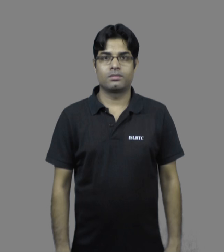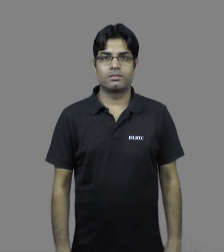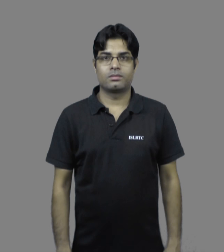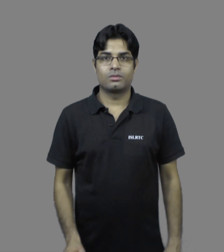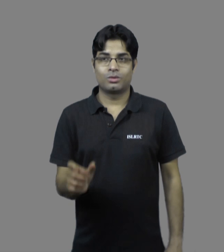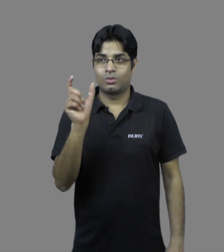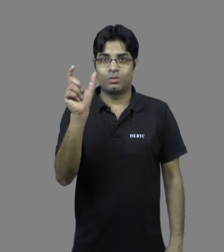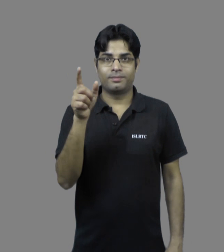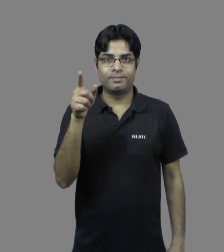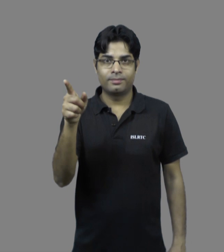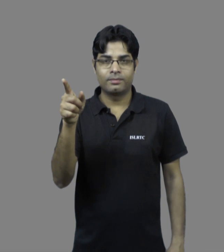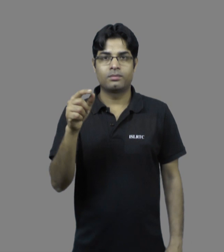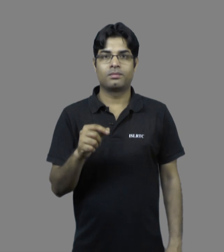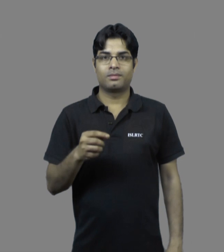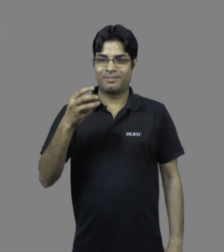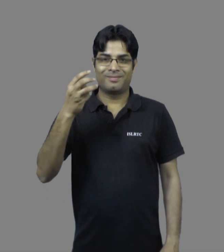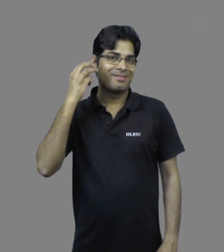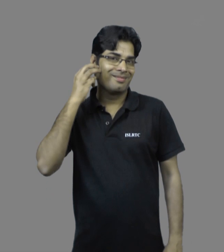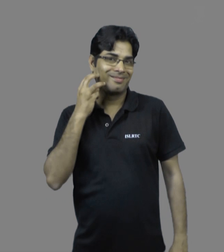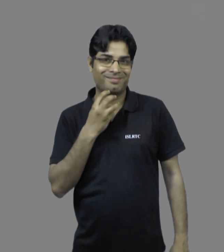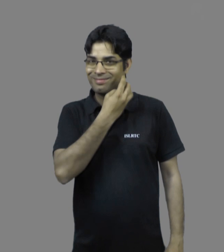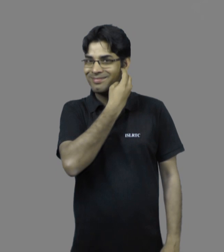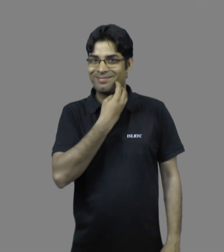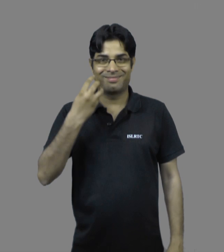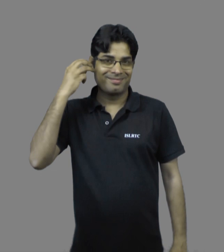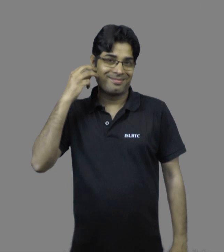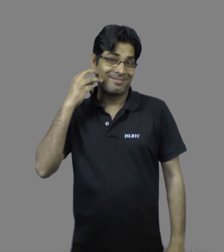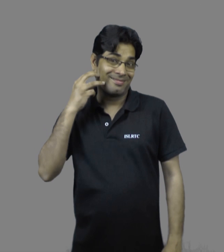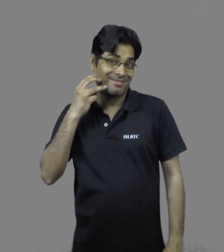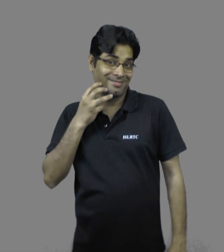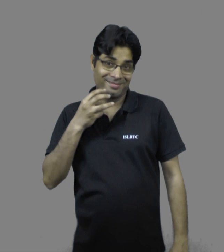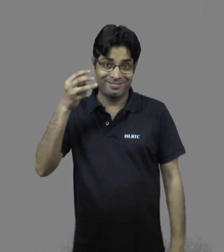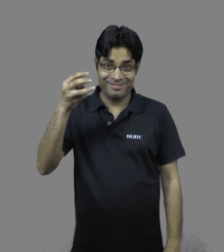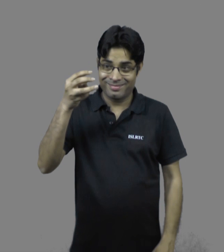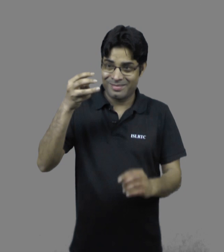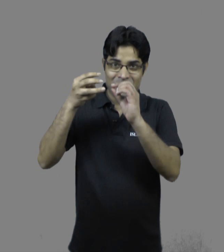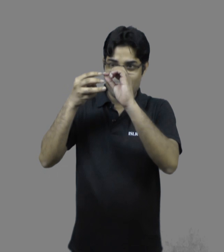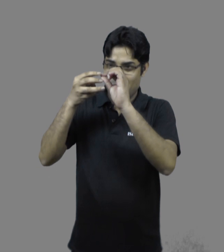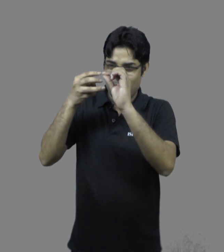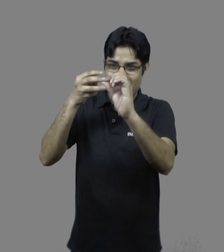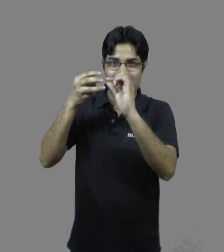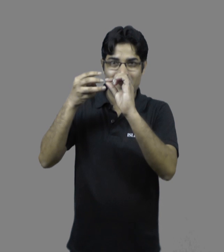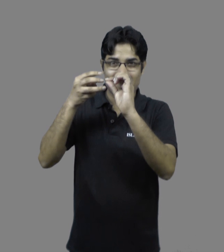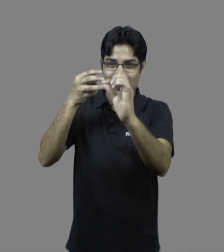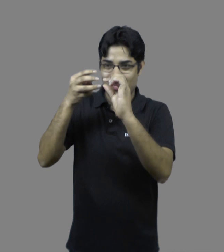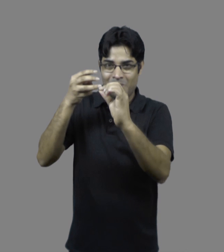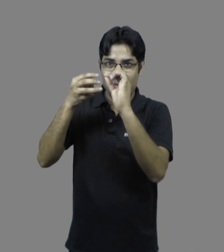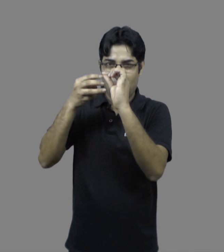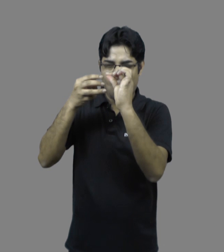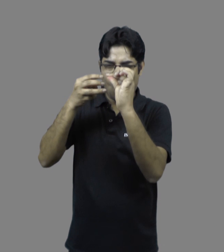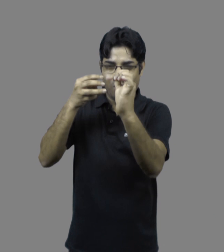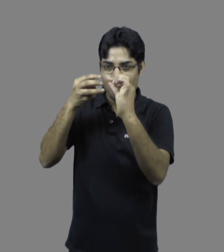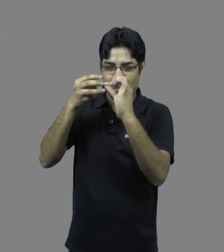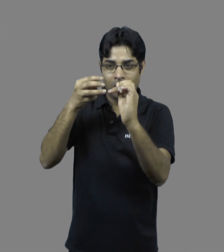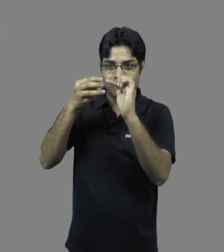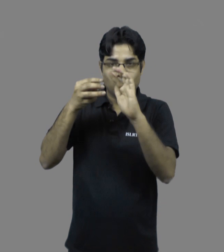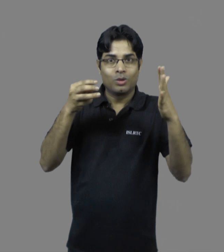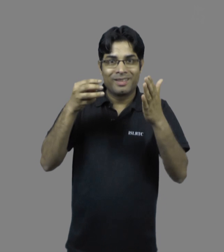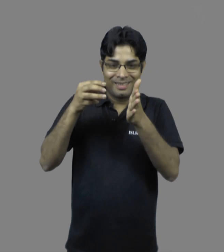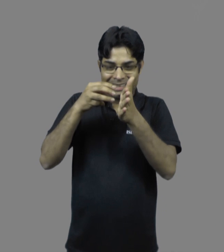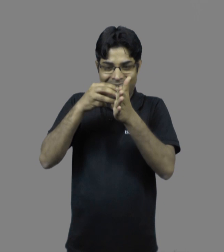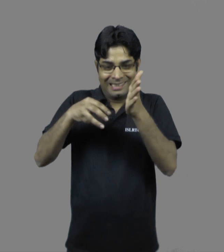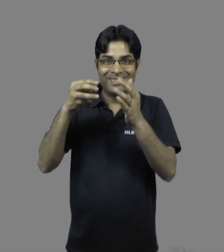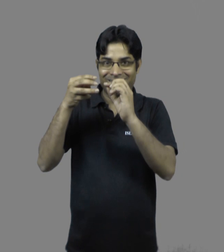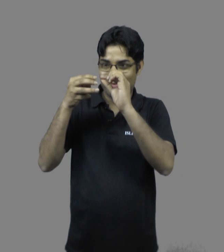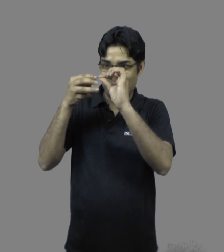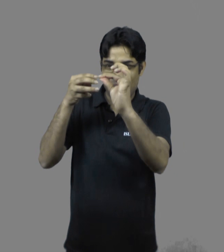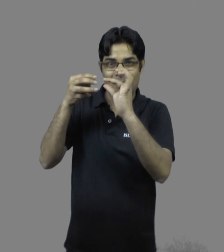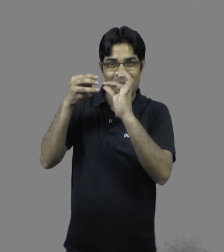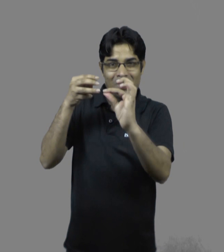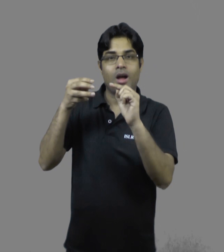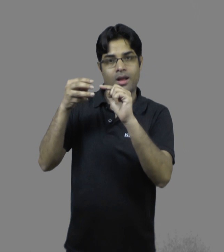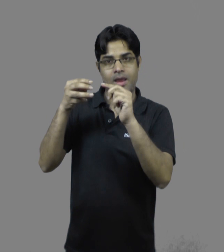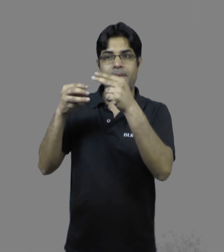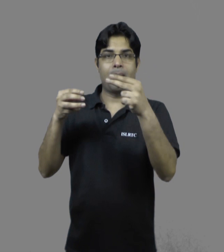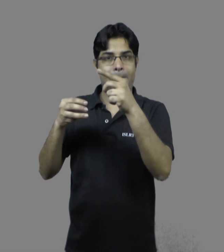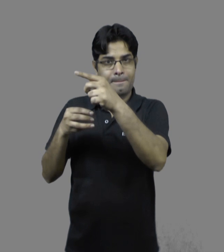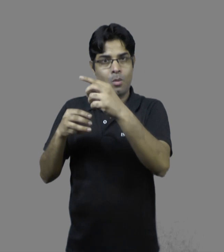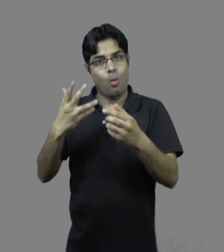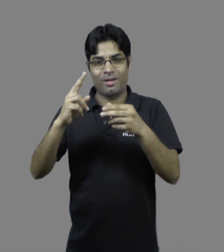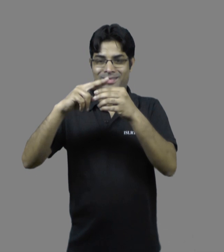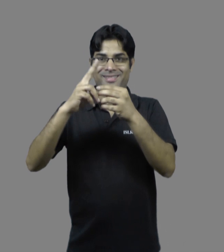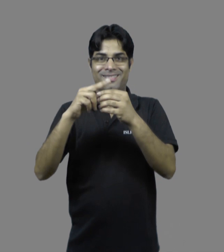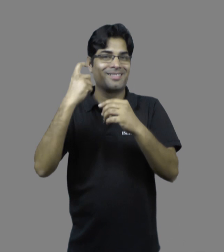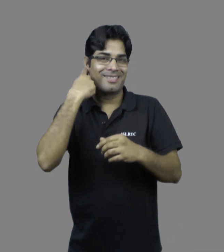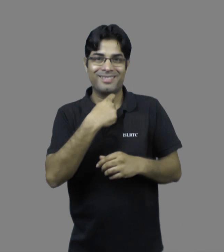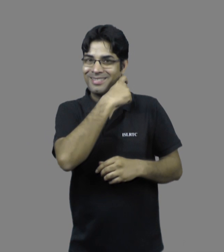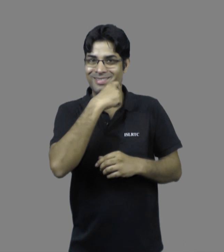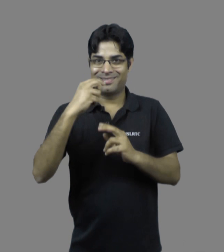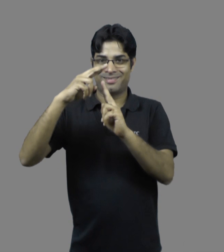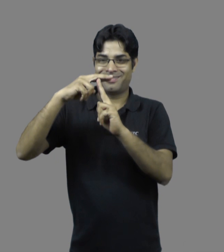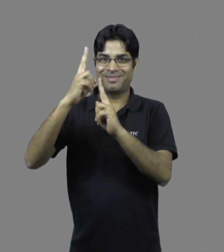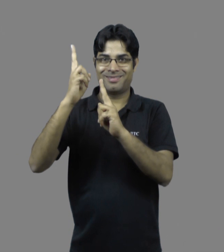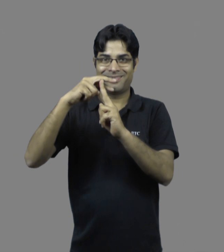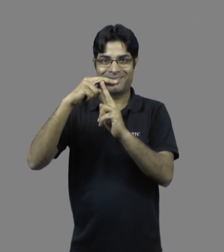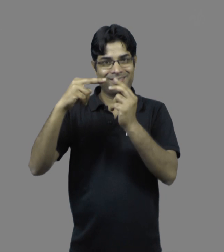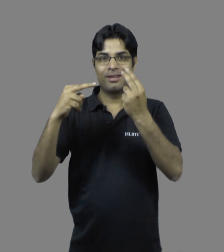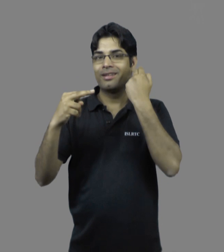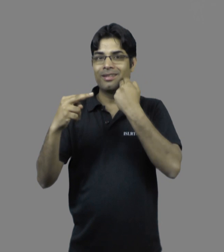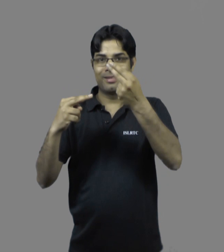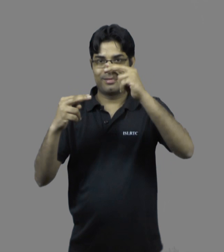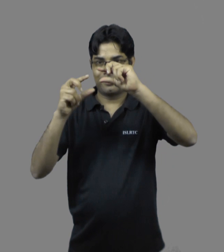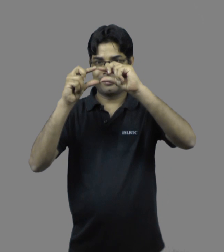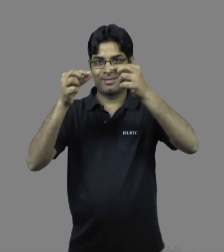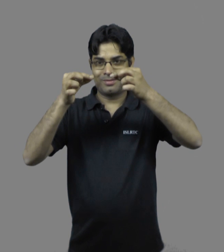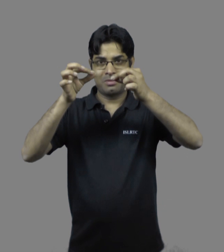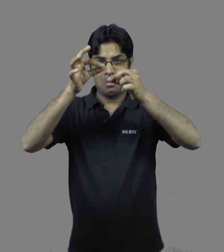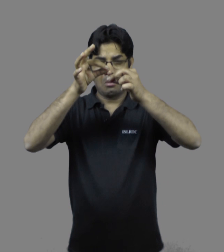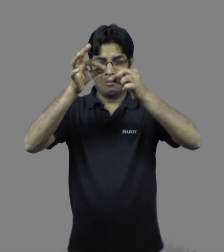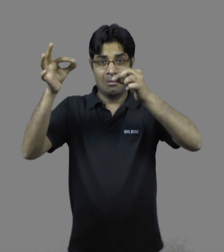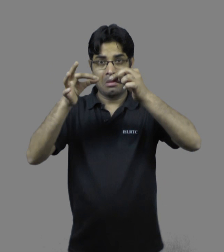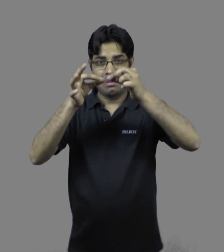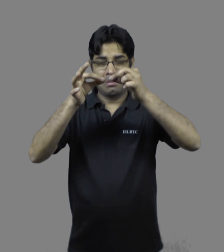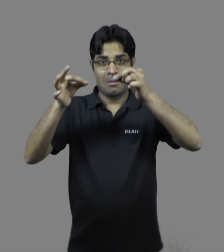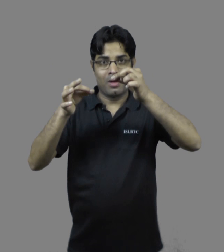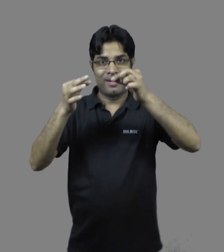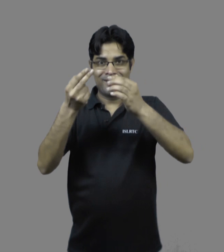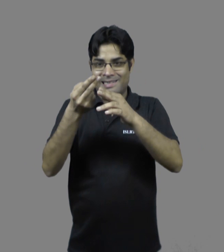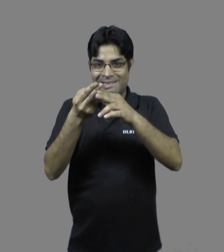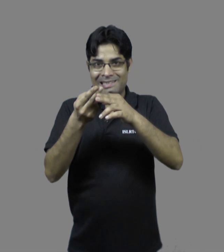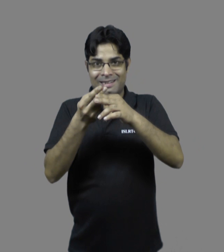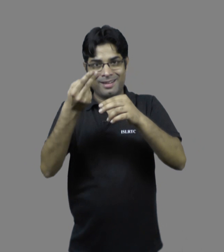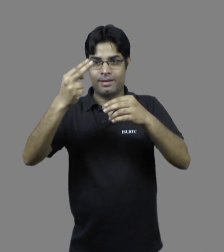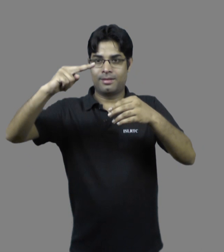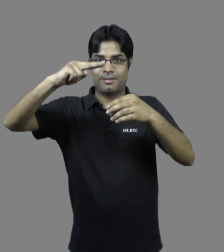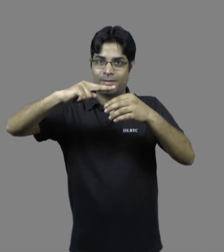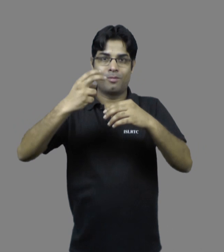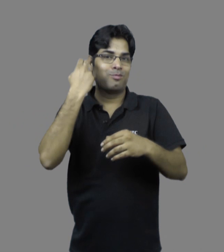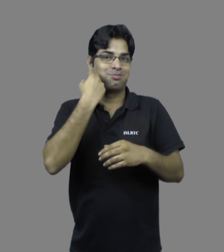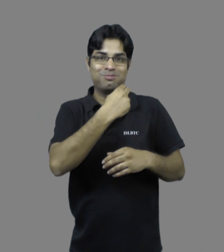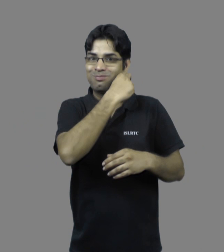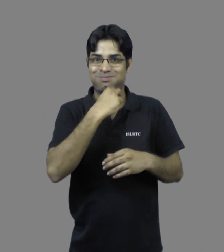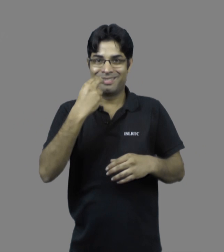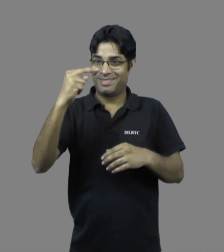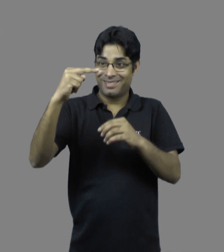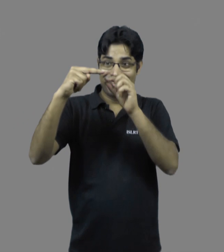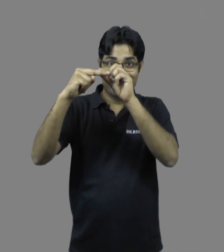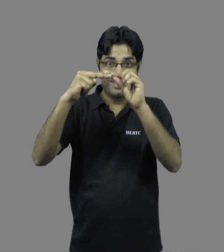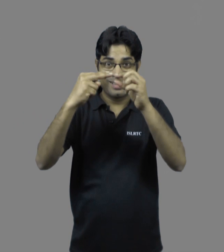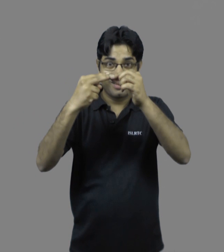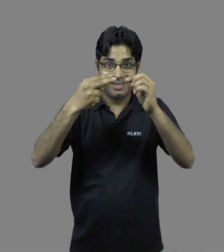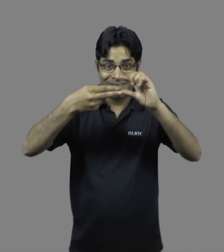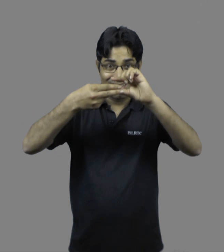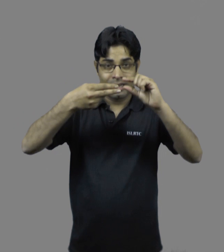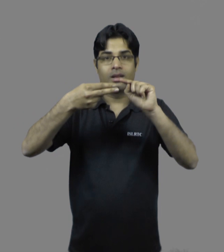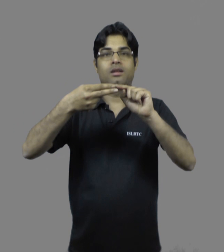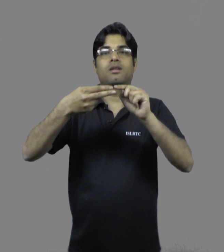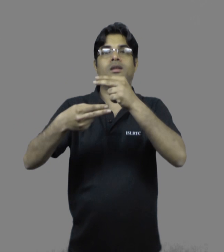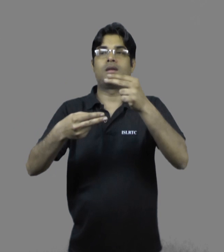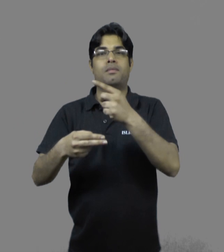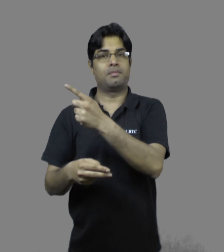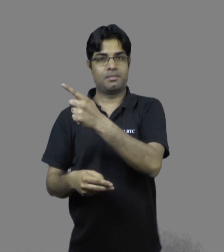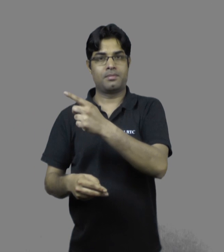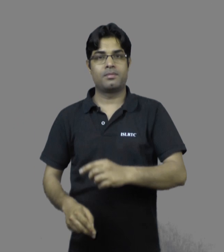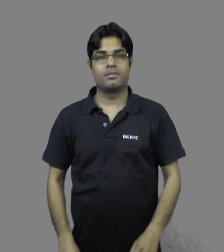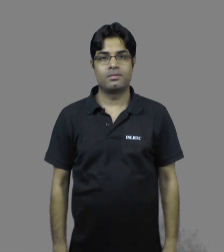Razor Blade